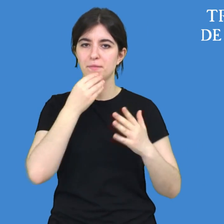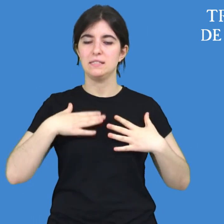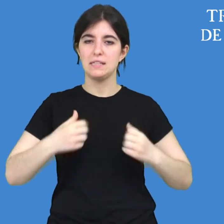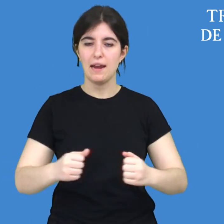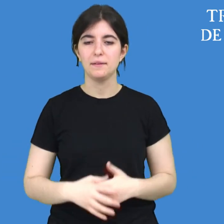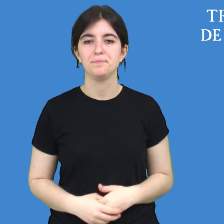sano